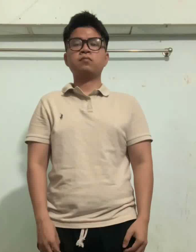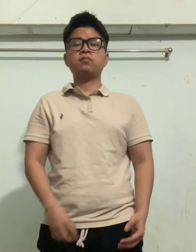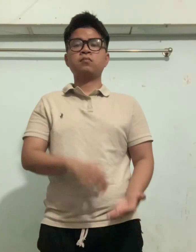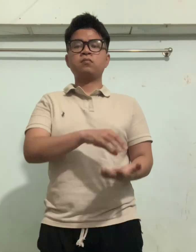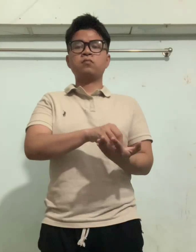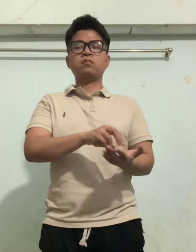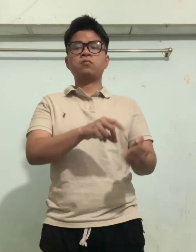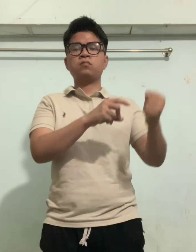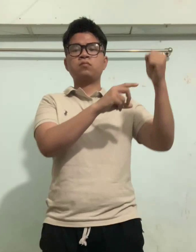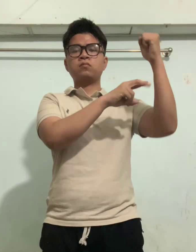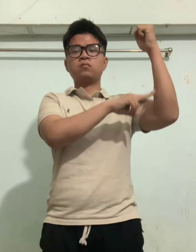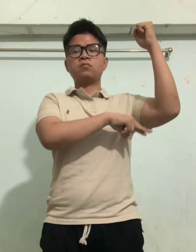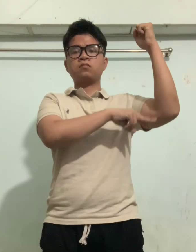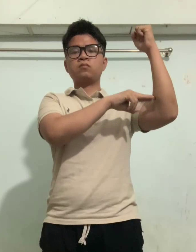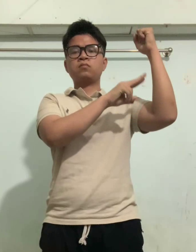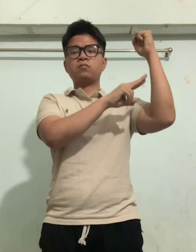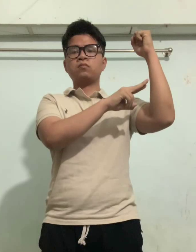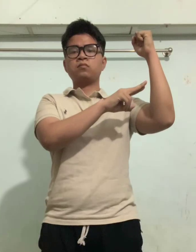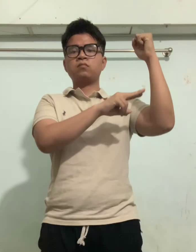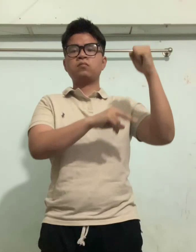tieng viet